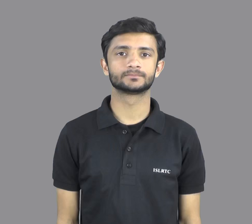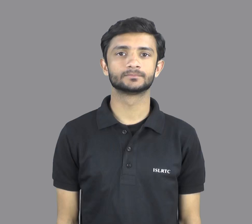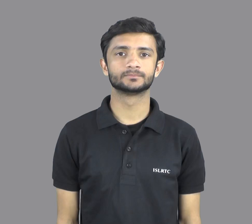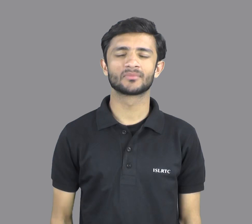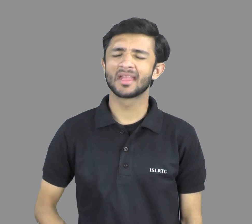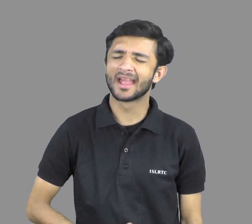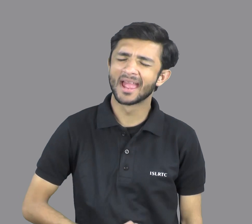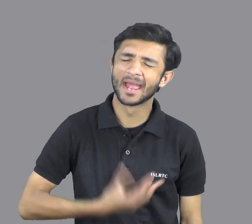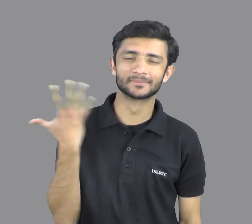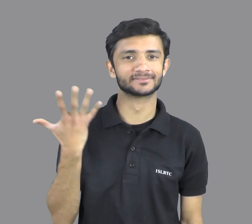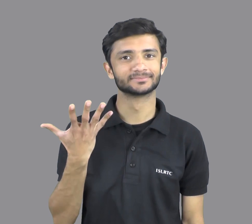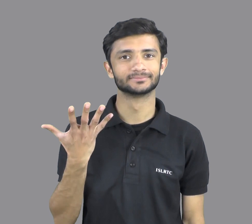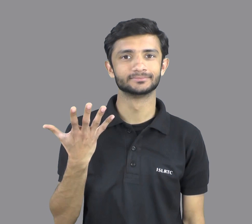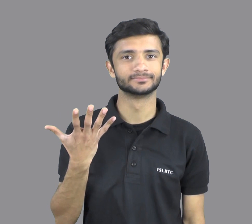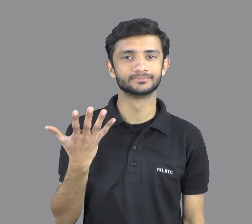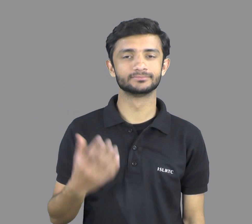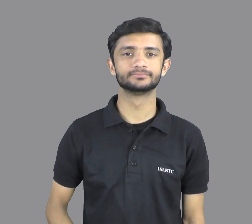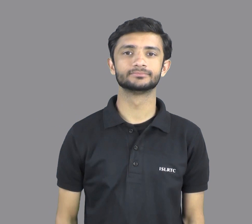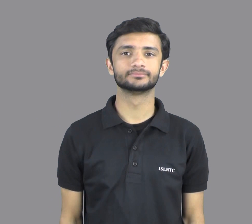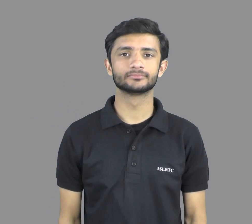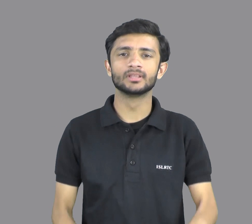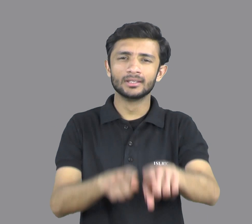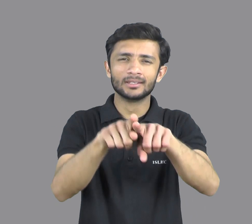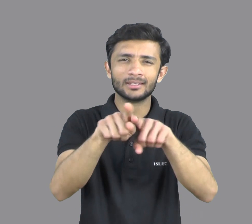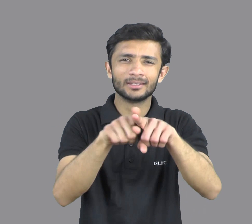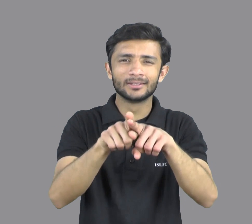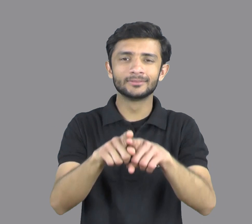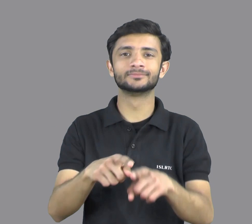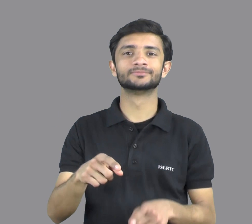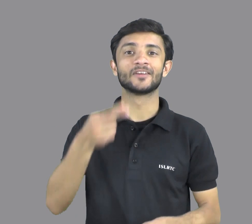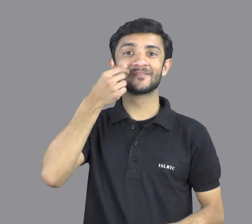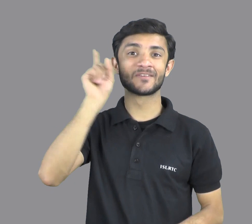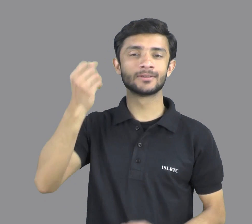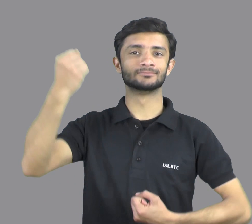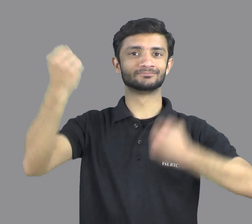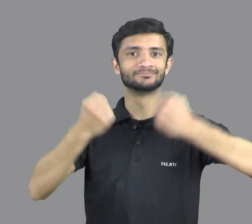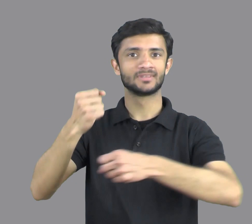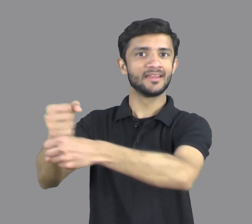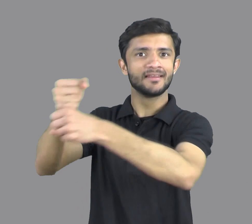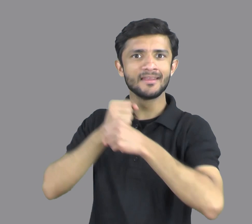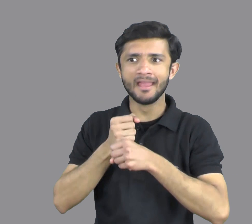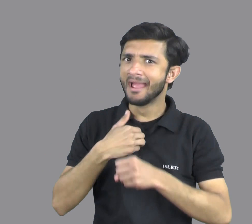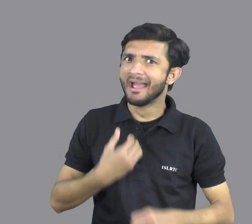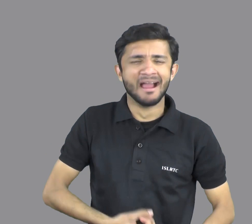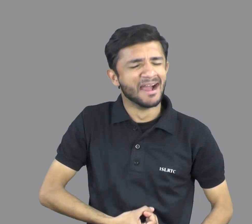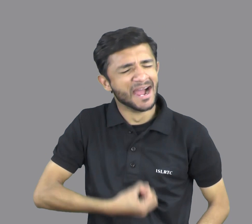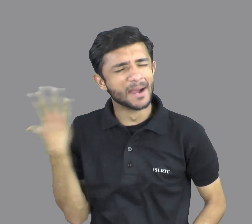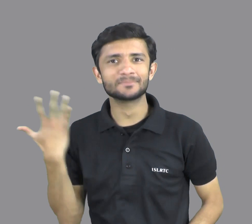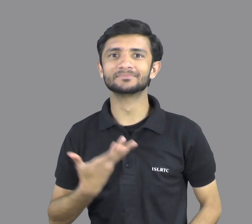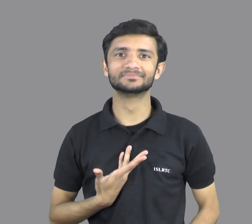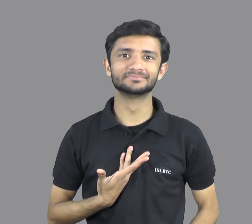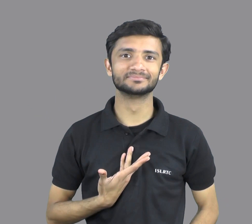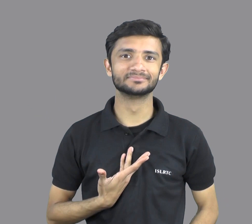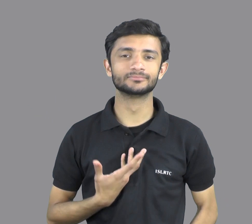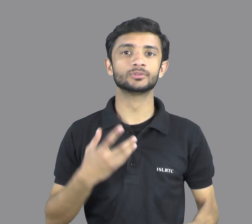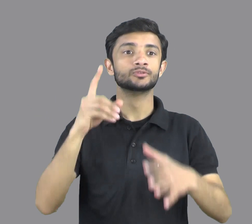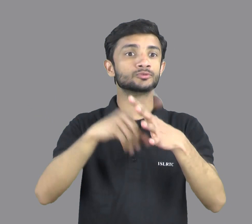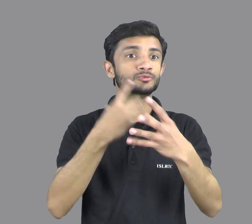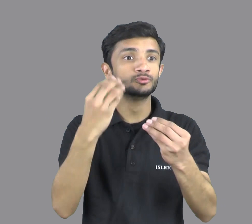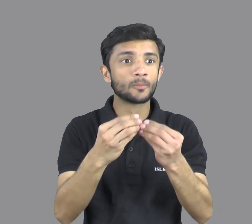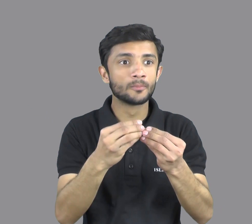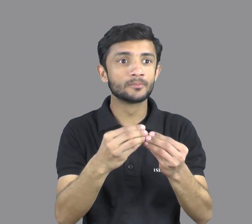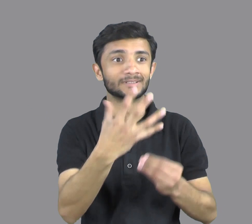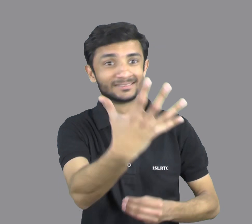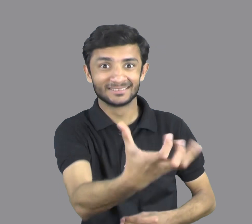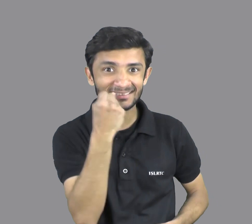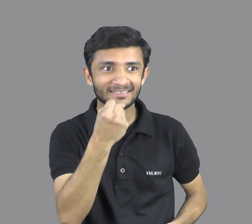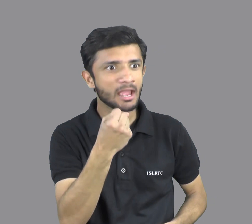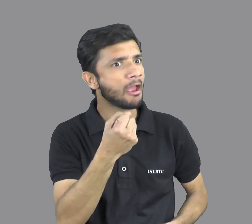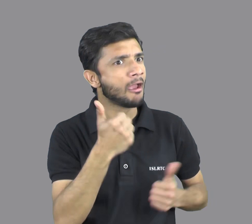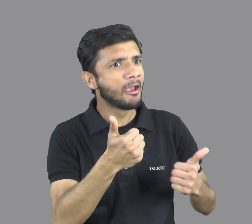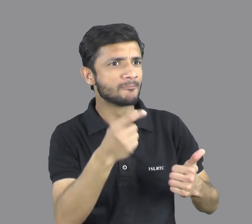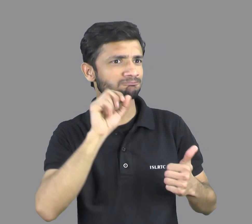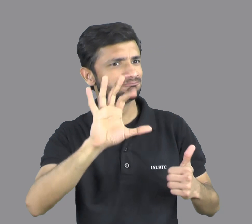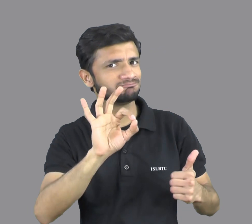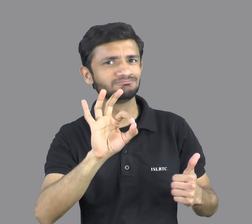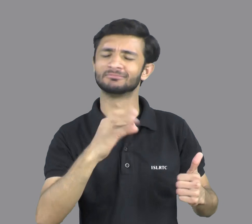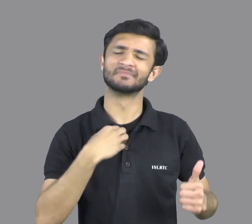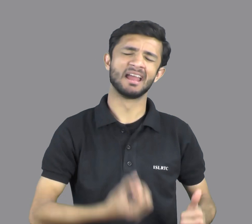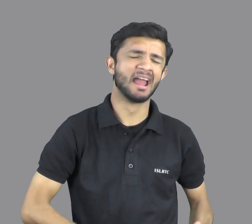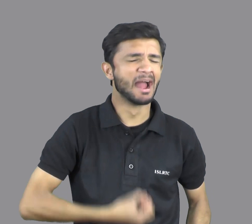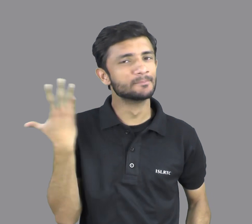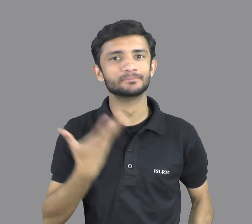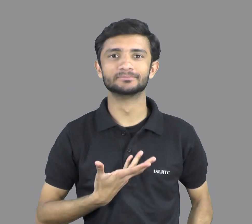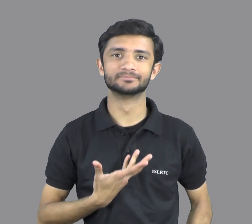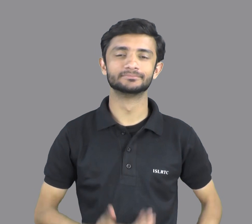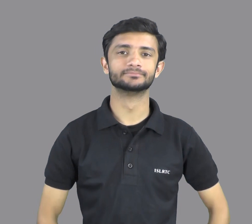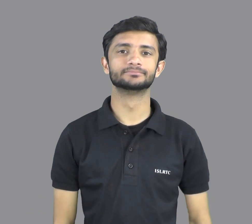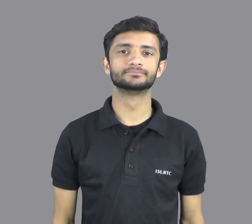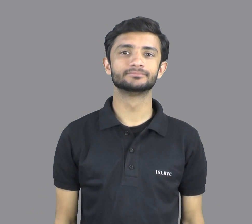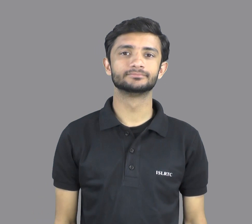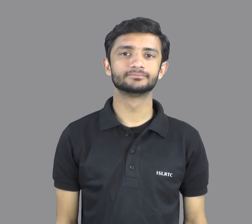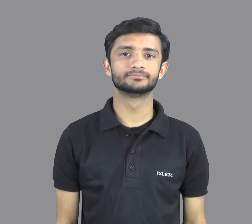On Cloud Nine